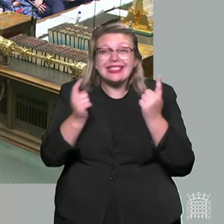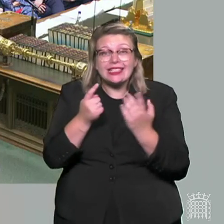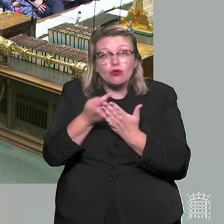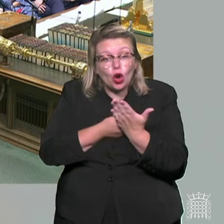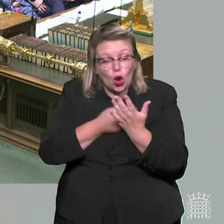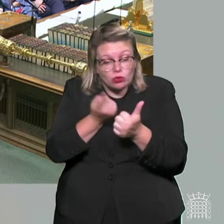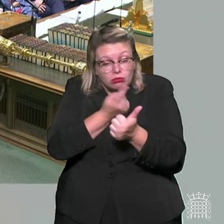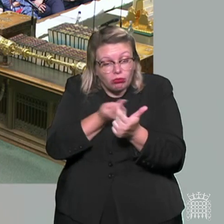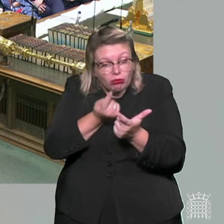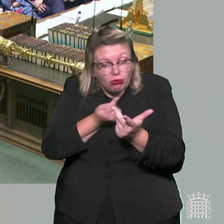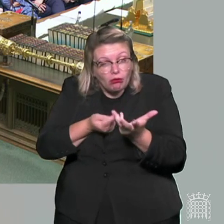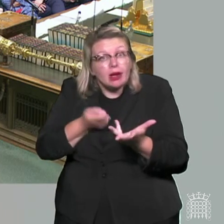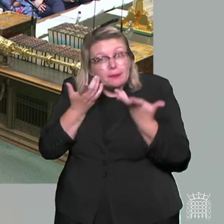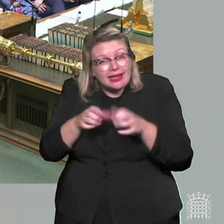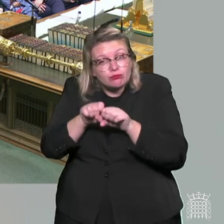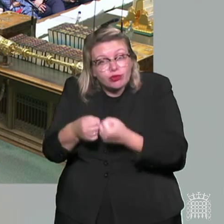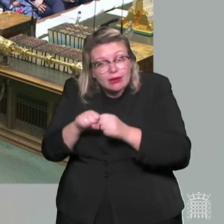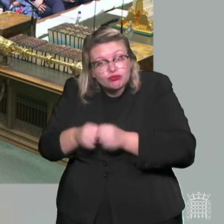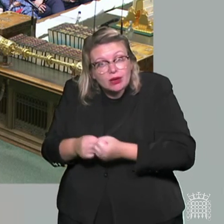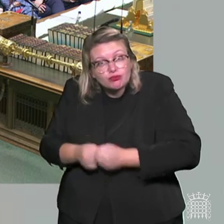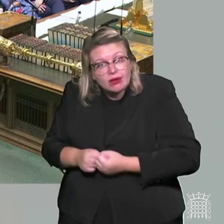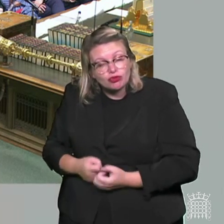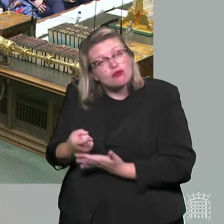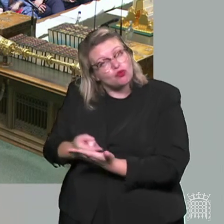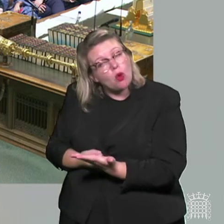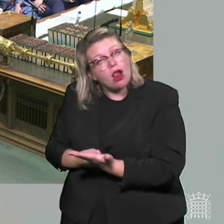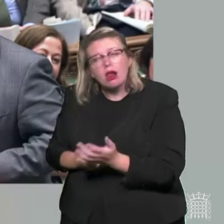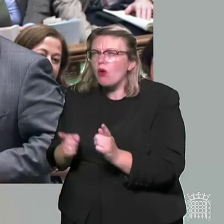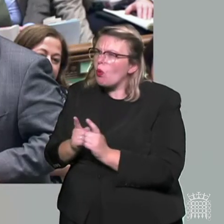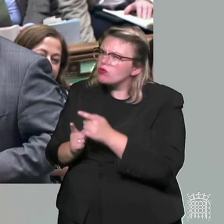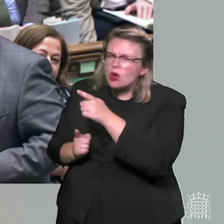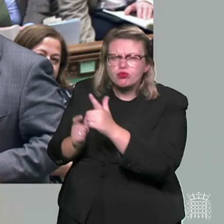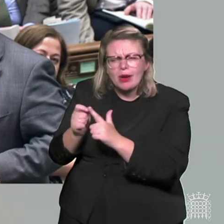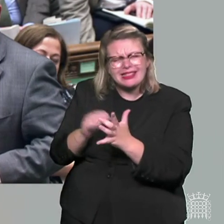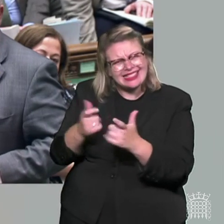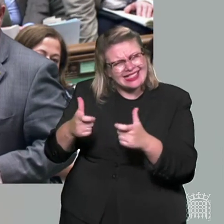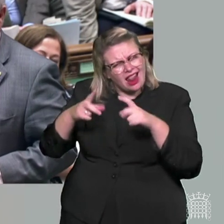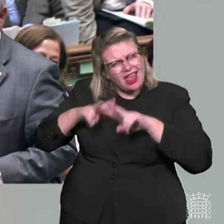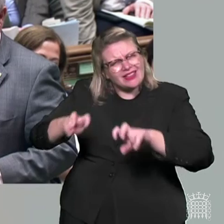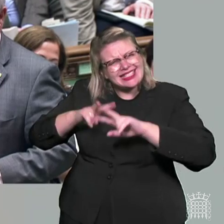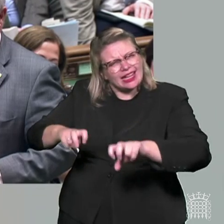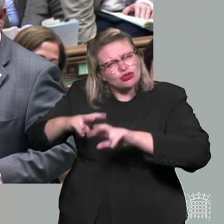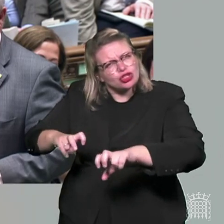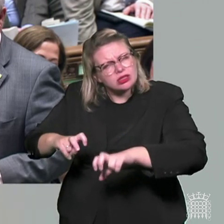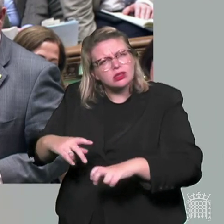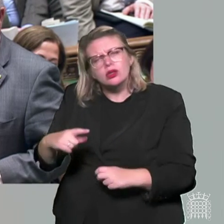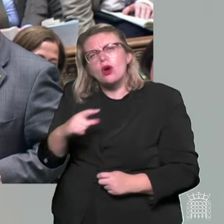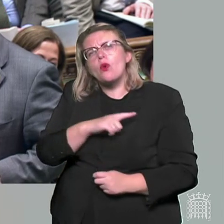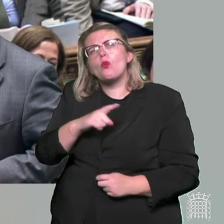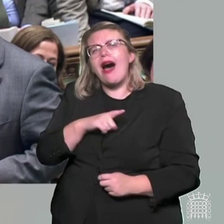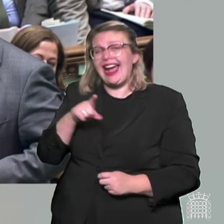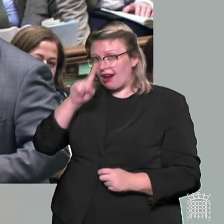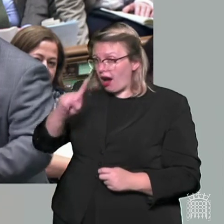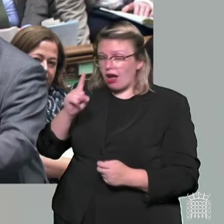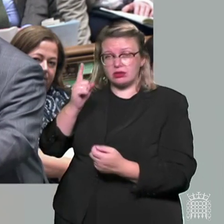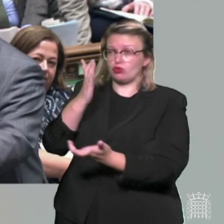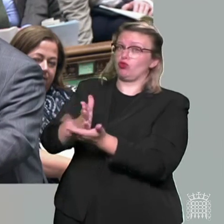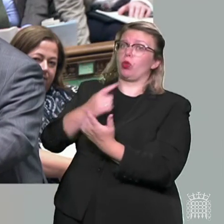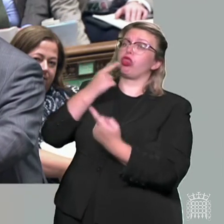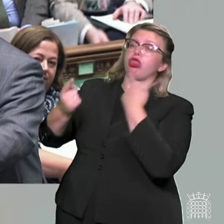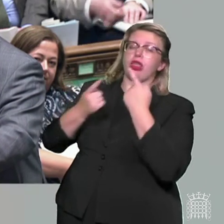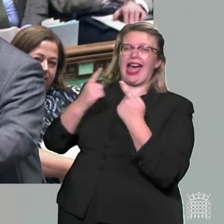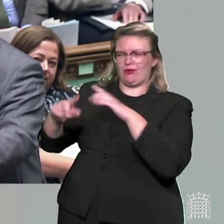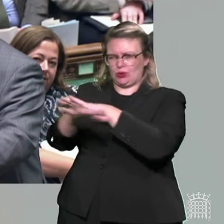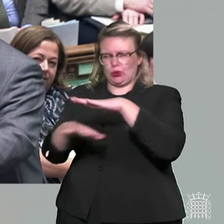Let us not forget that the Prime Minister is still under investigation because he cannot be trusted to tell the truth.